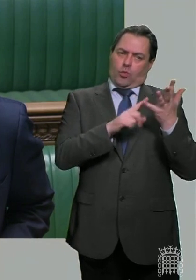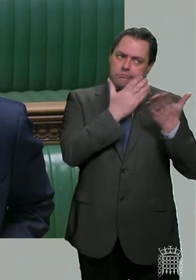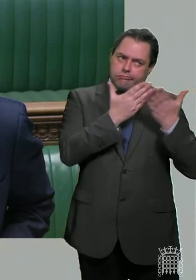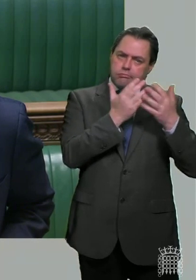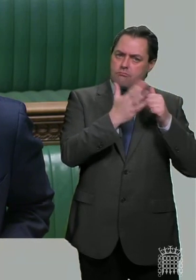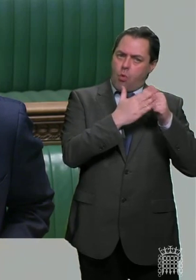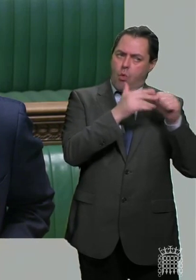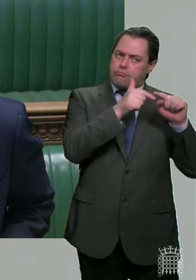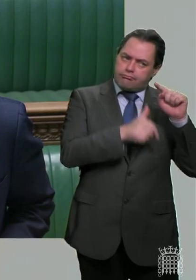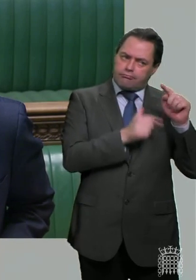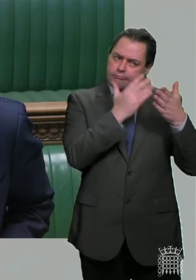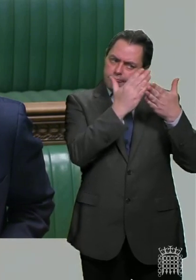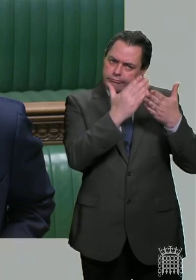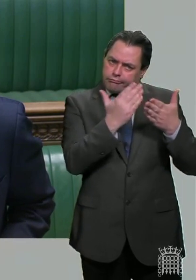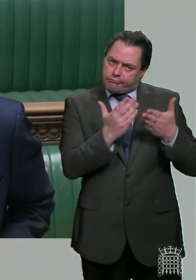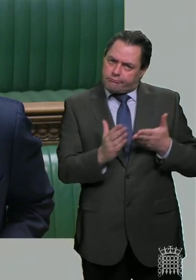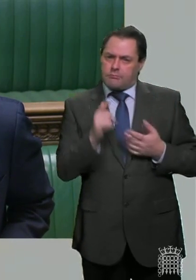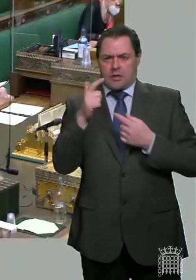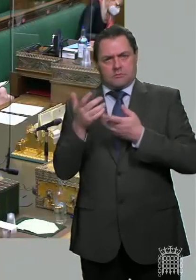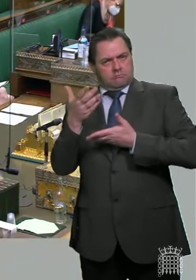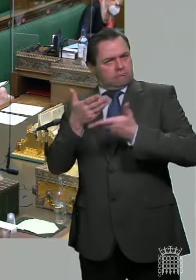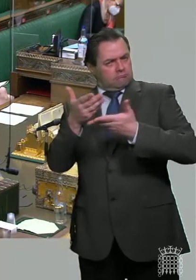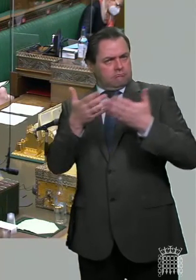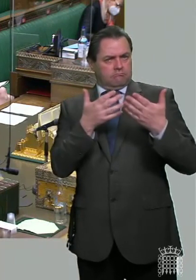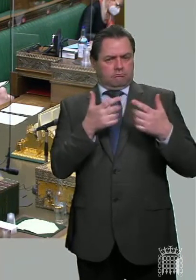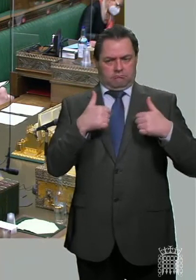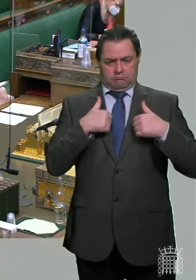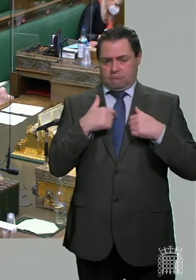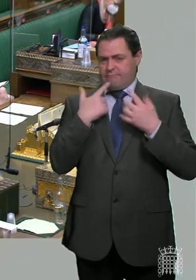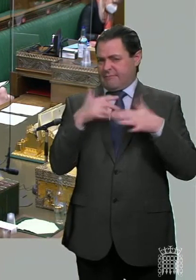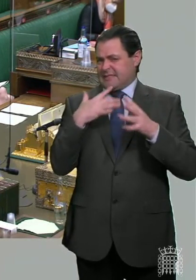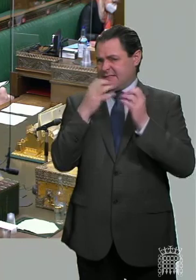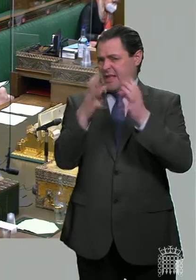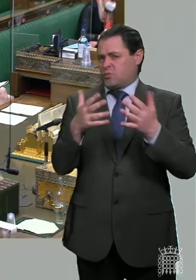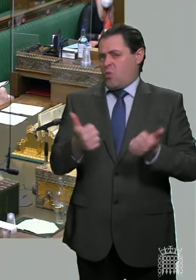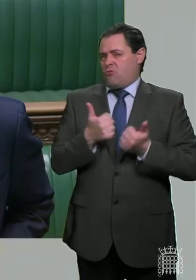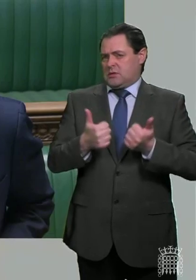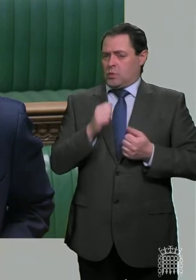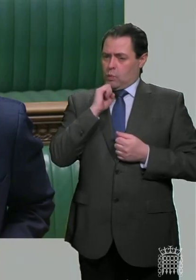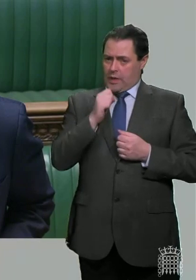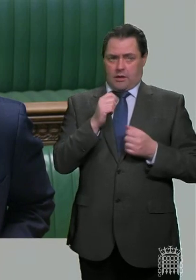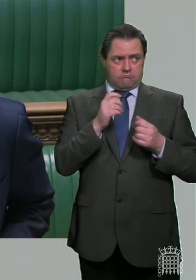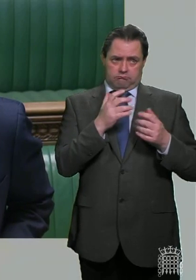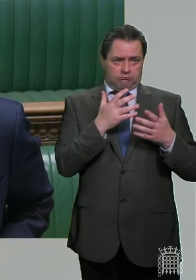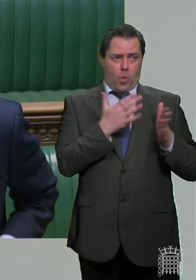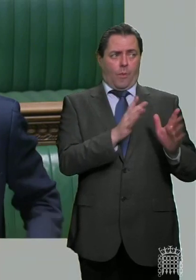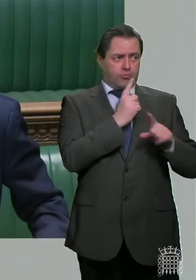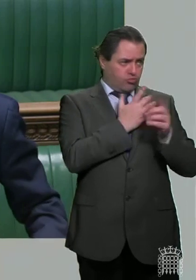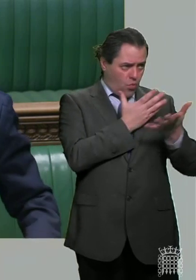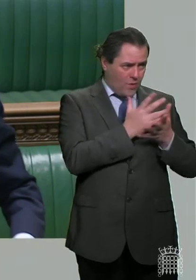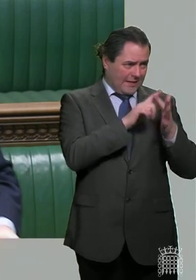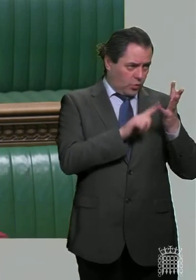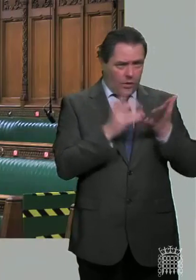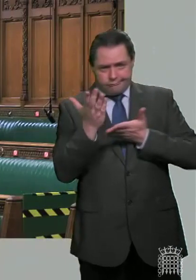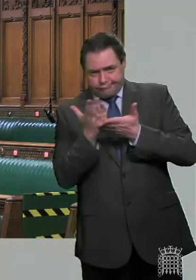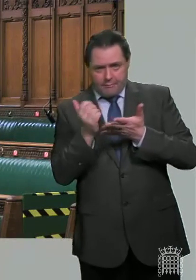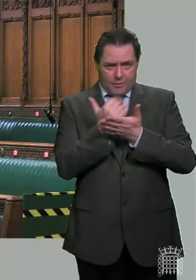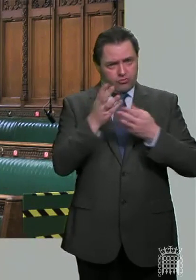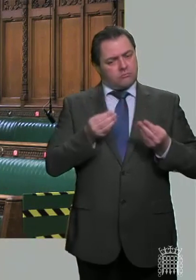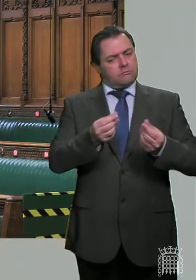As I have said to the right honourable Gentleman and his colleagues, we leave nothing off the table to ensure that we get this right.